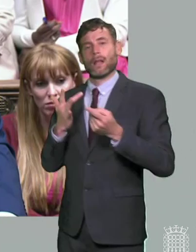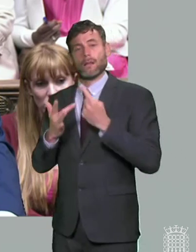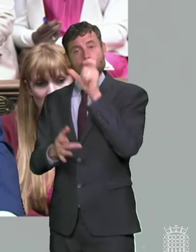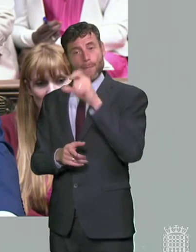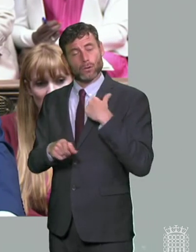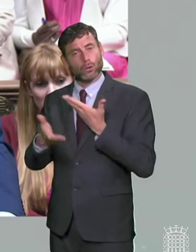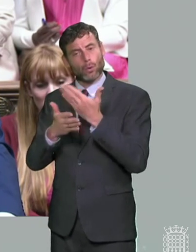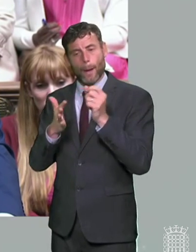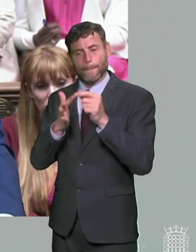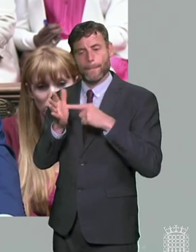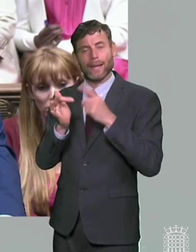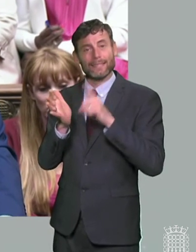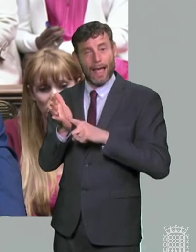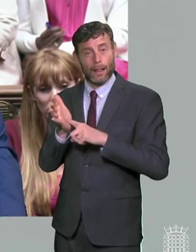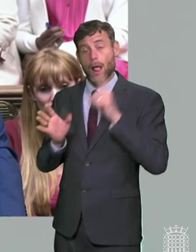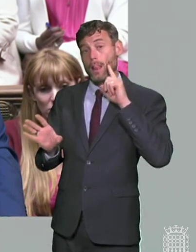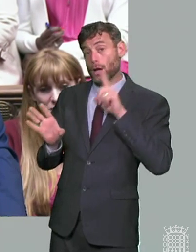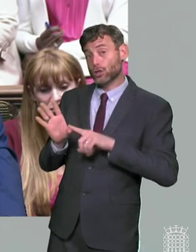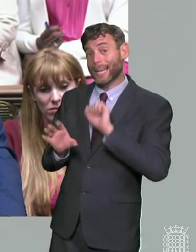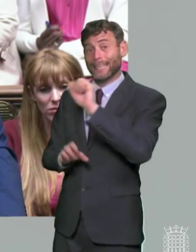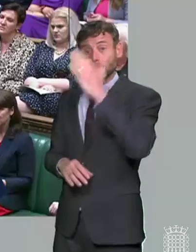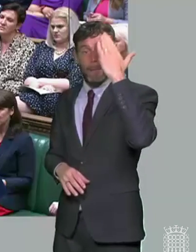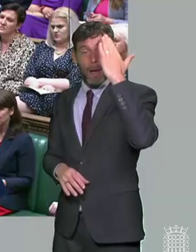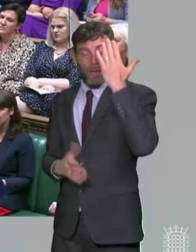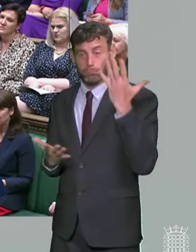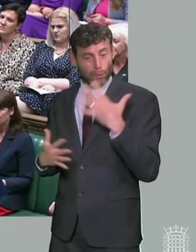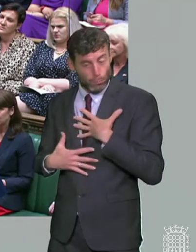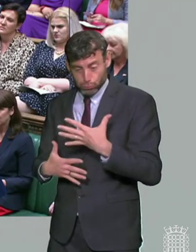Last year, his mother woke up unable to breathe.